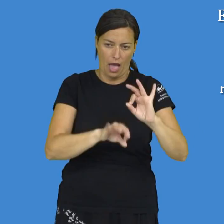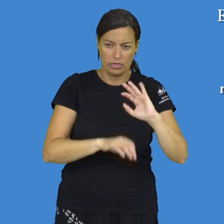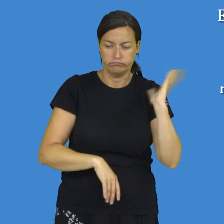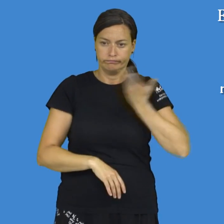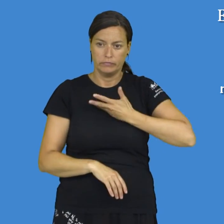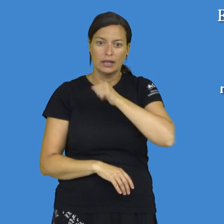afectar